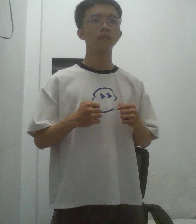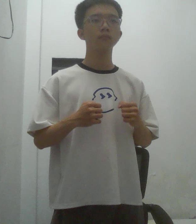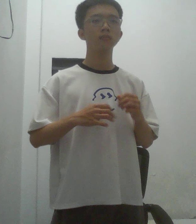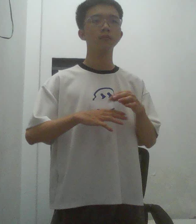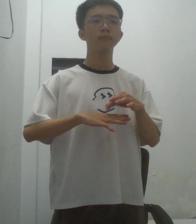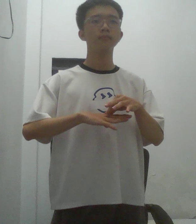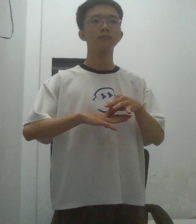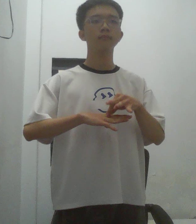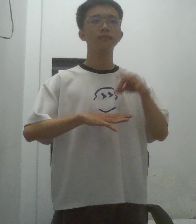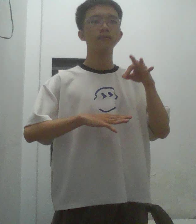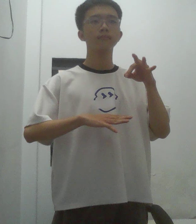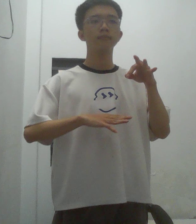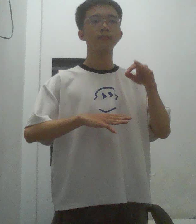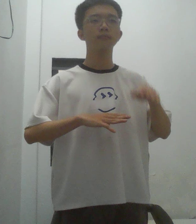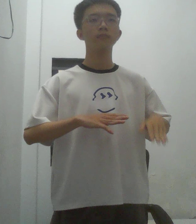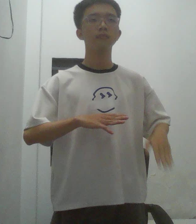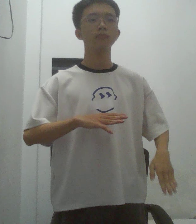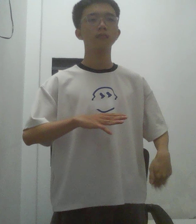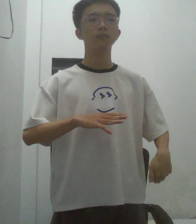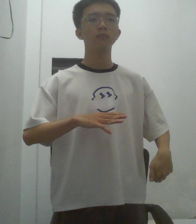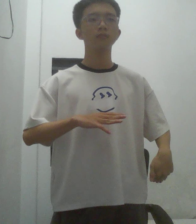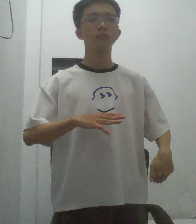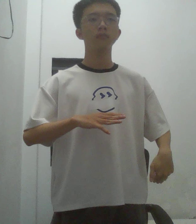tuan sau